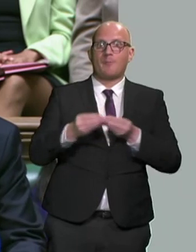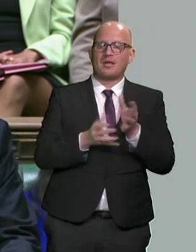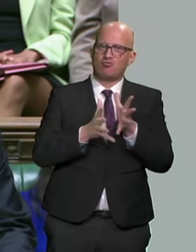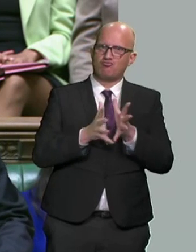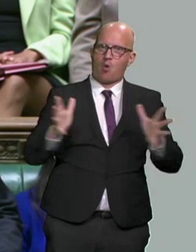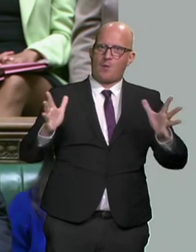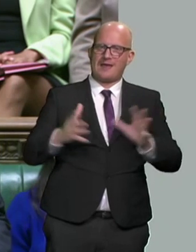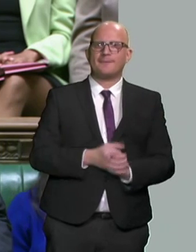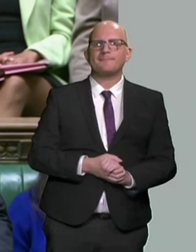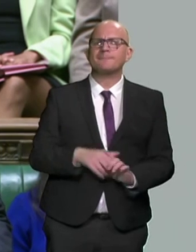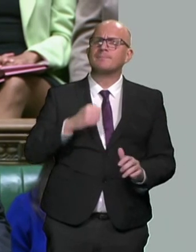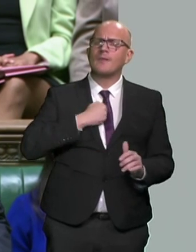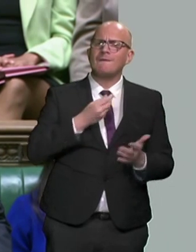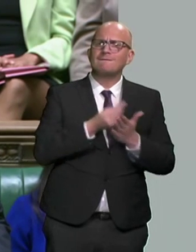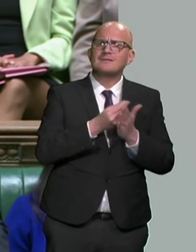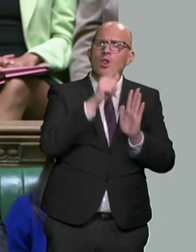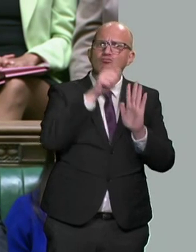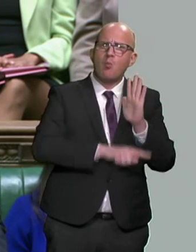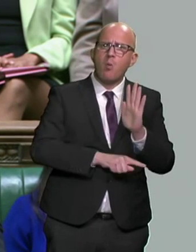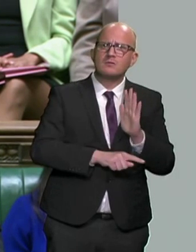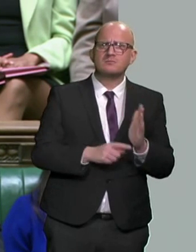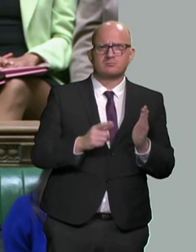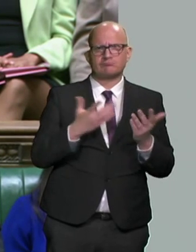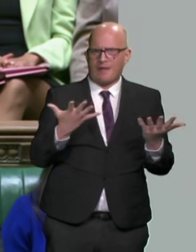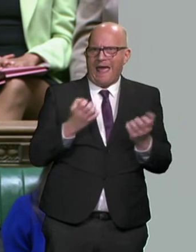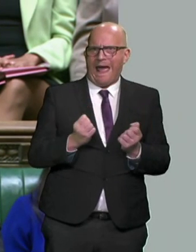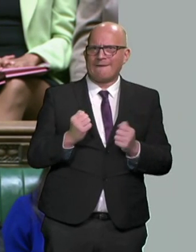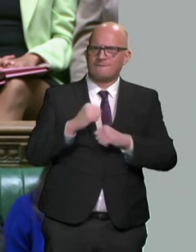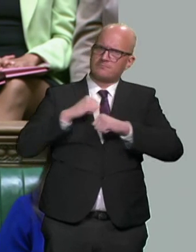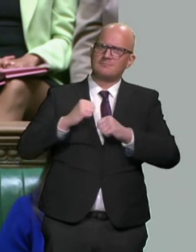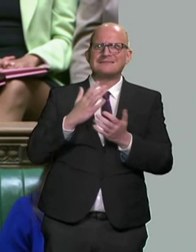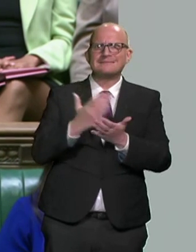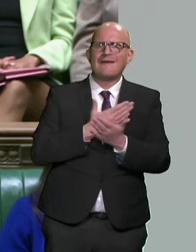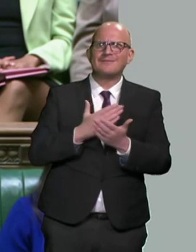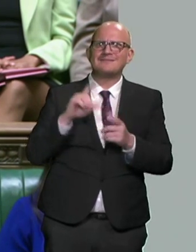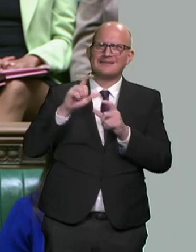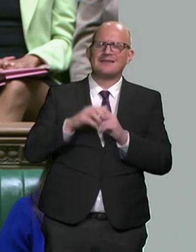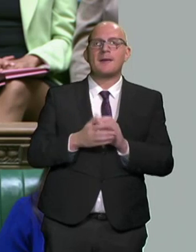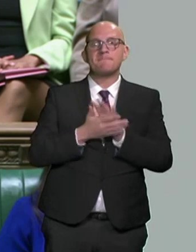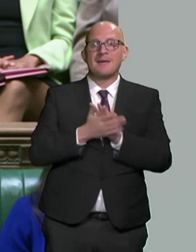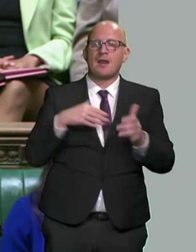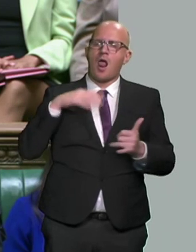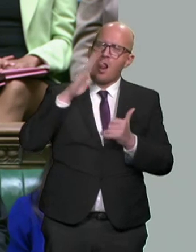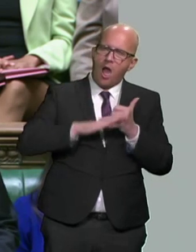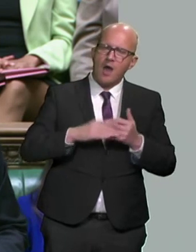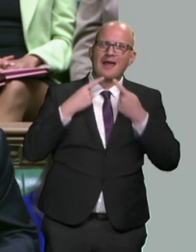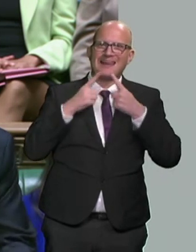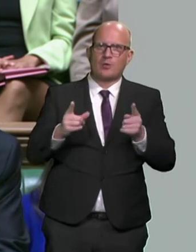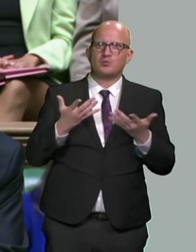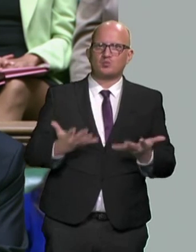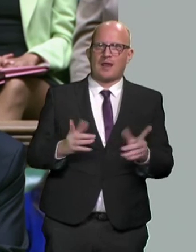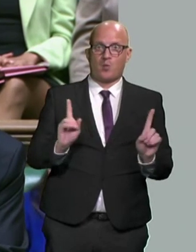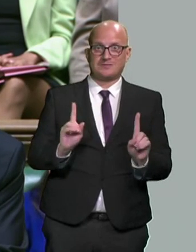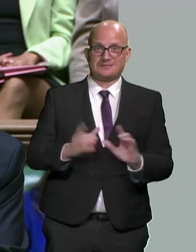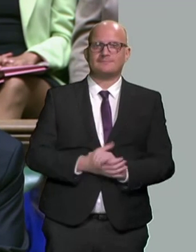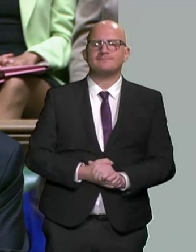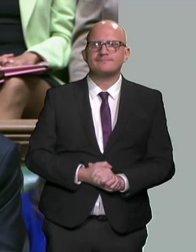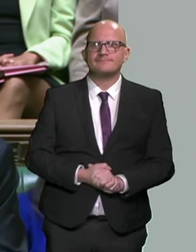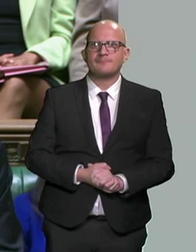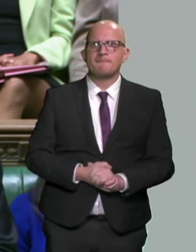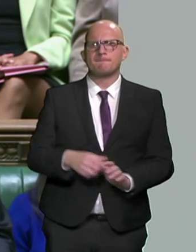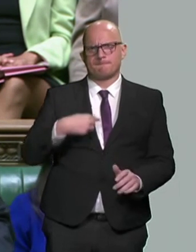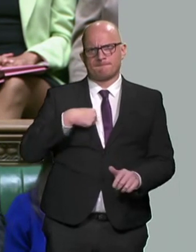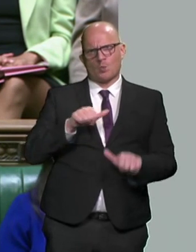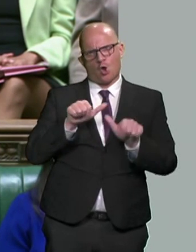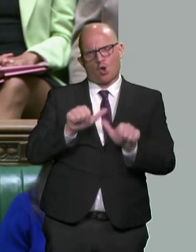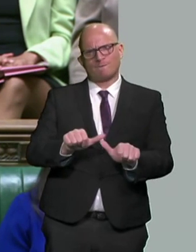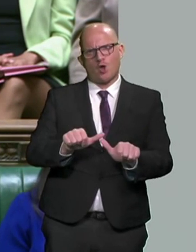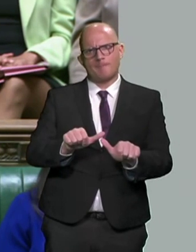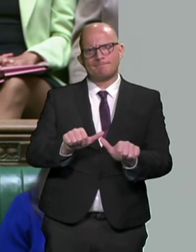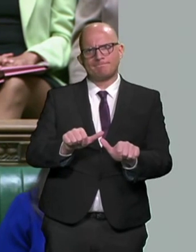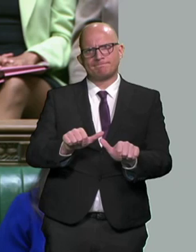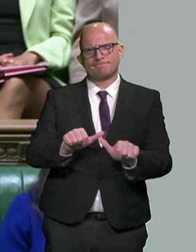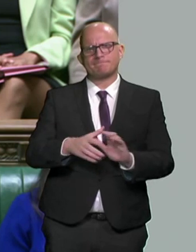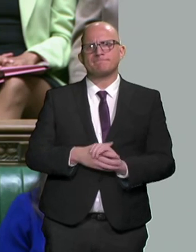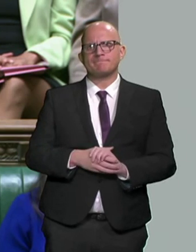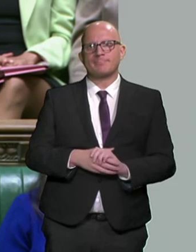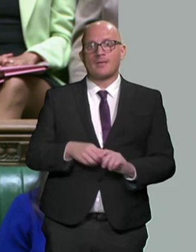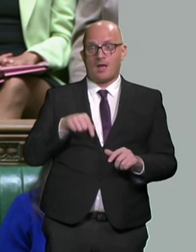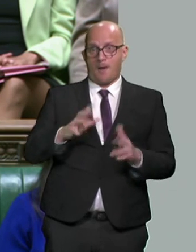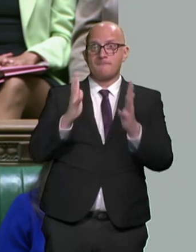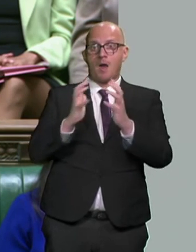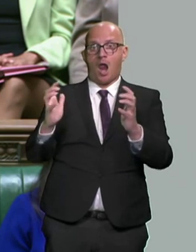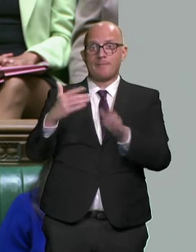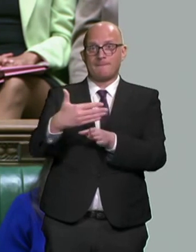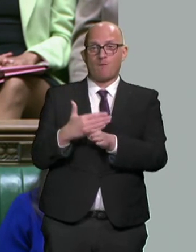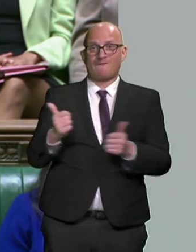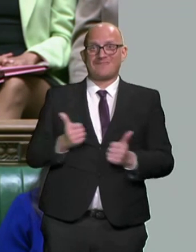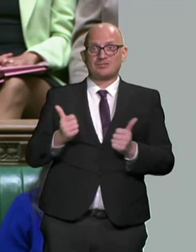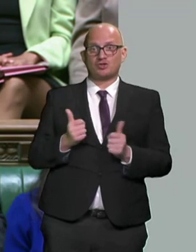Our fiscal rules are met with a clear margin of safety, so my final announcement today is this: I can confirm that before the end of this Parliament, in